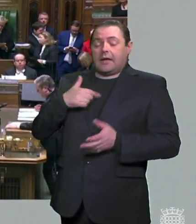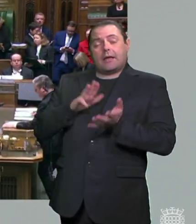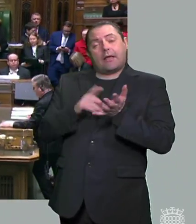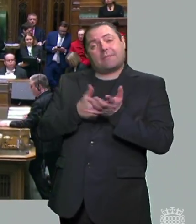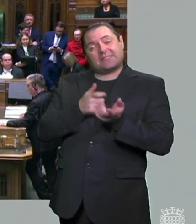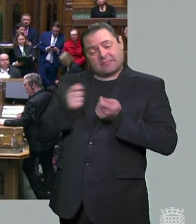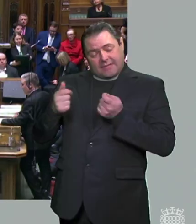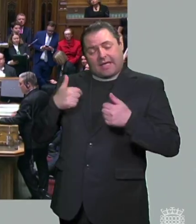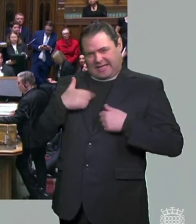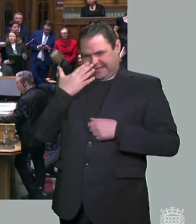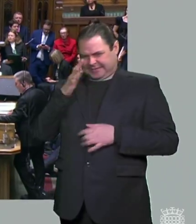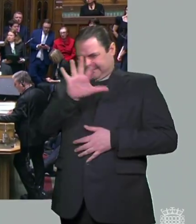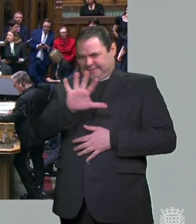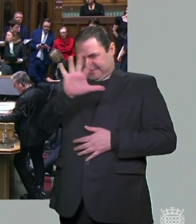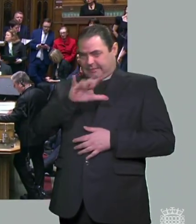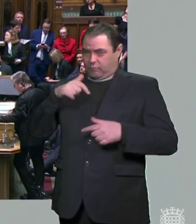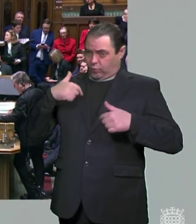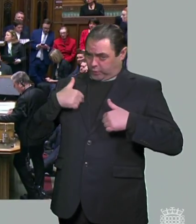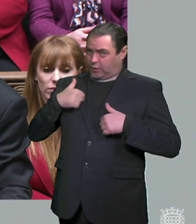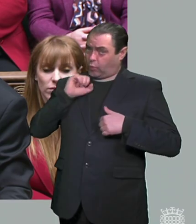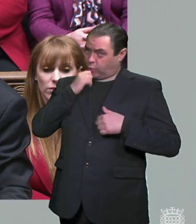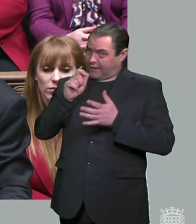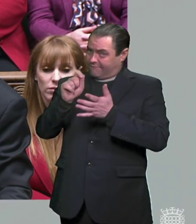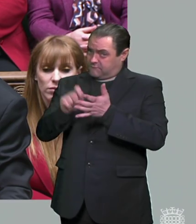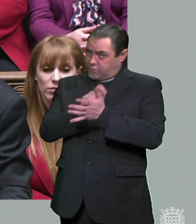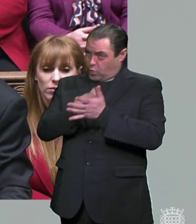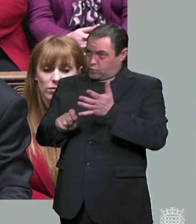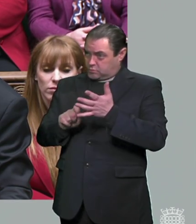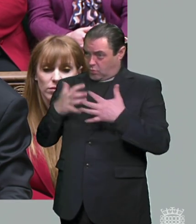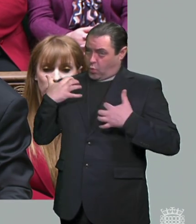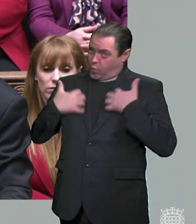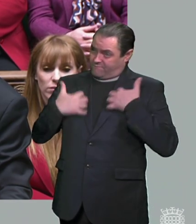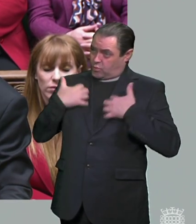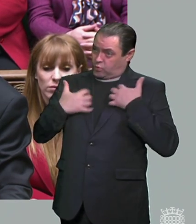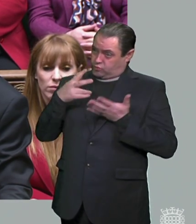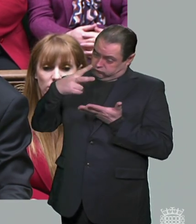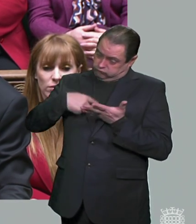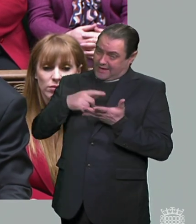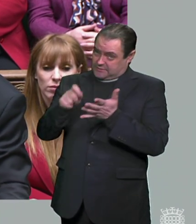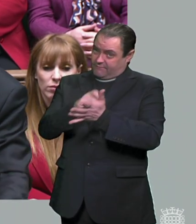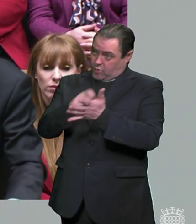I take it from that that this House will get a vote, and I look forward to that vote in due course.